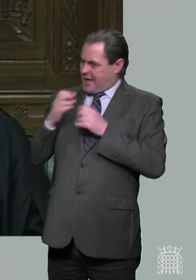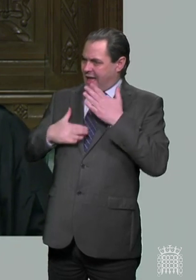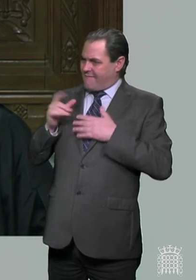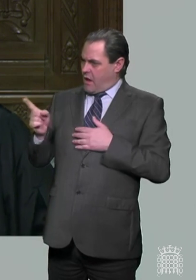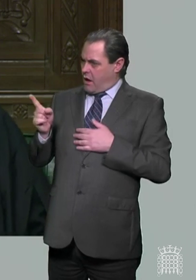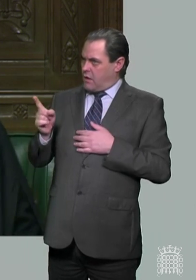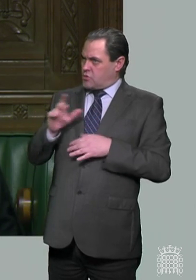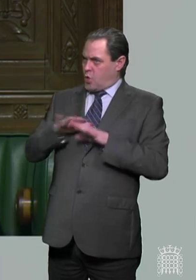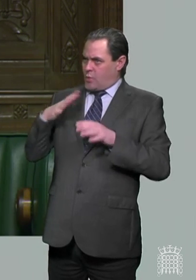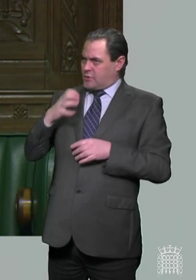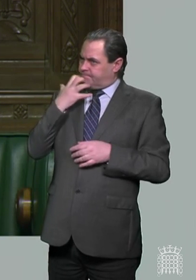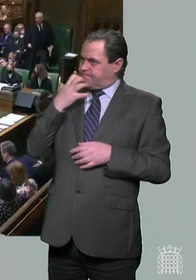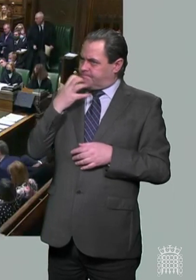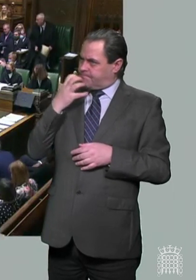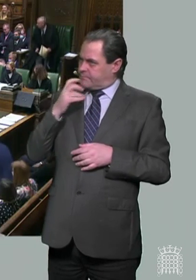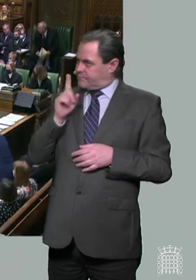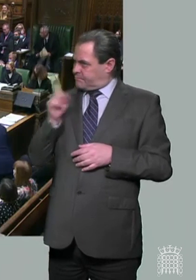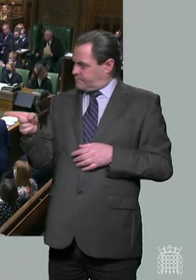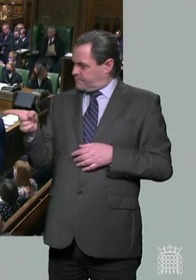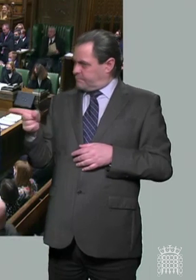I certainly do not need to put up with it any more.